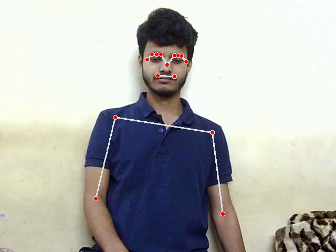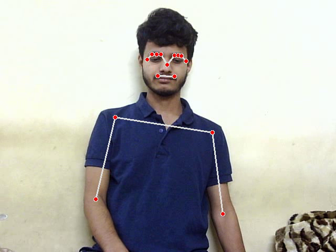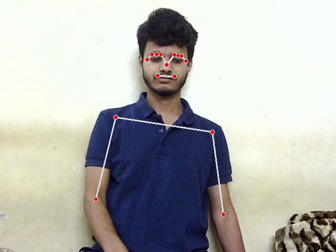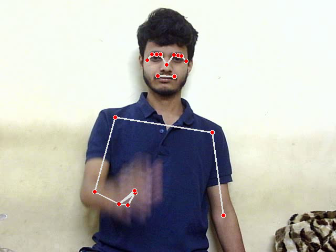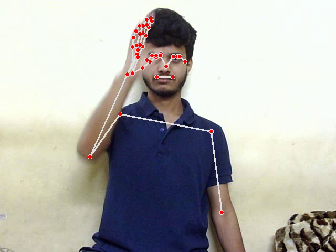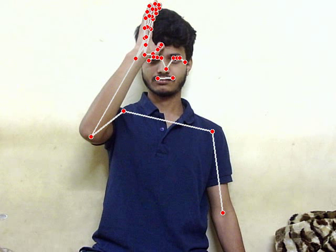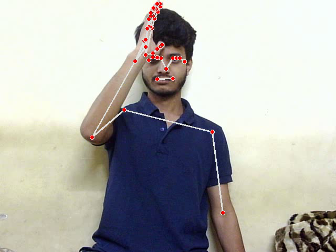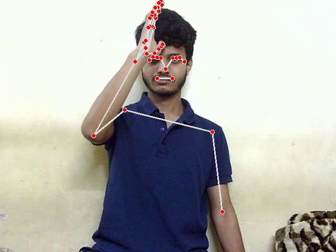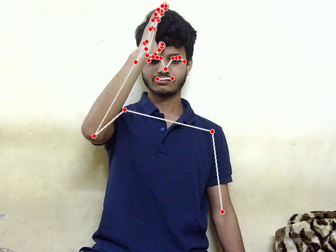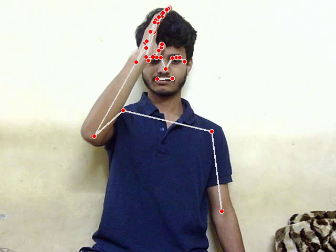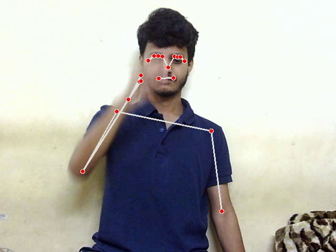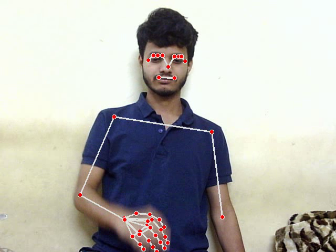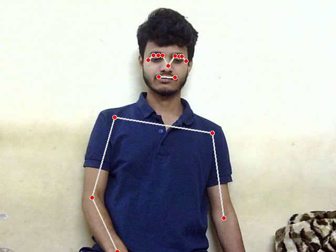father